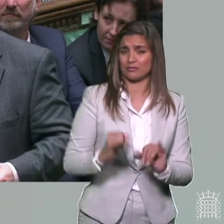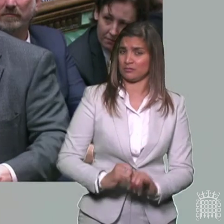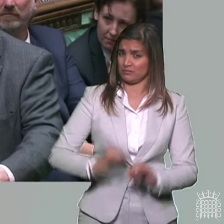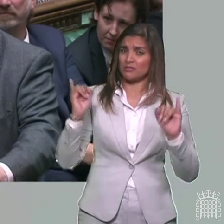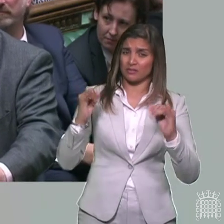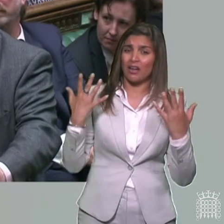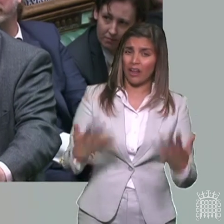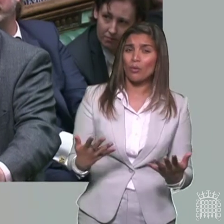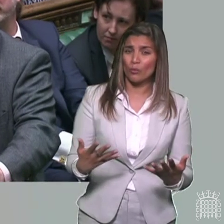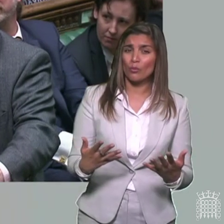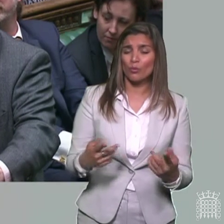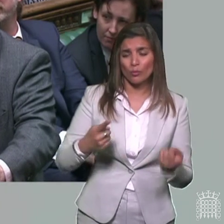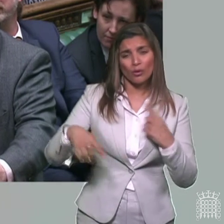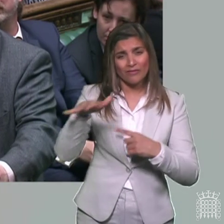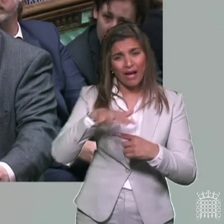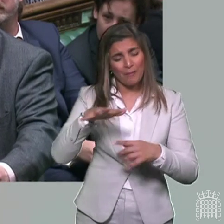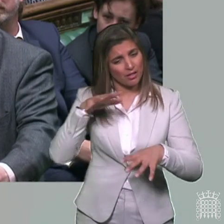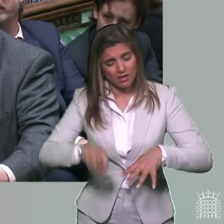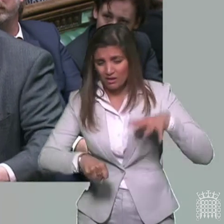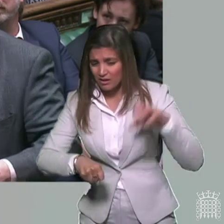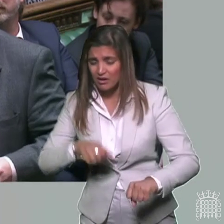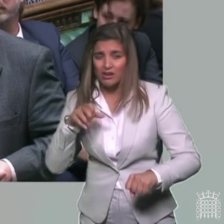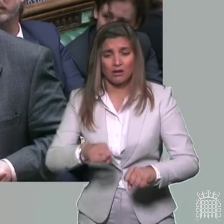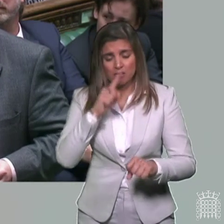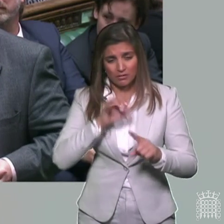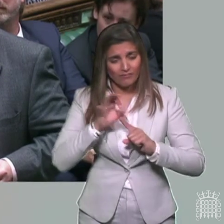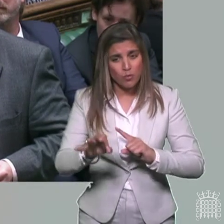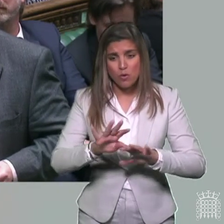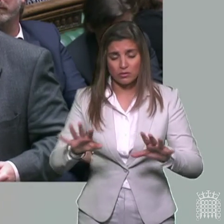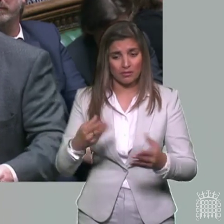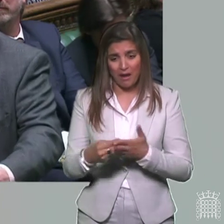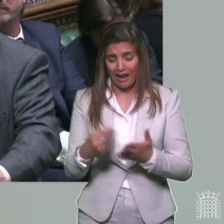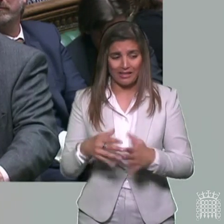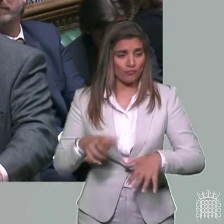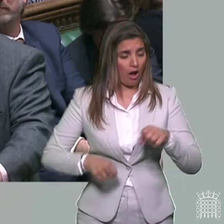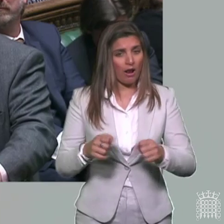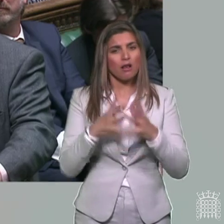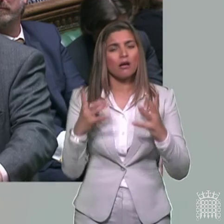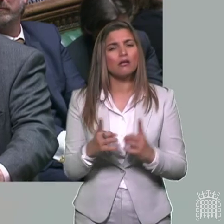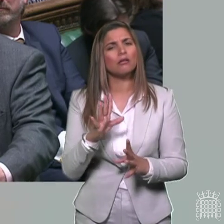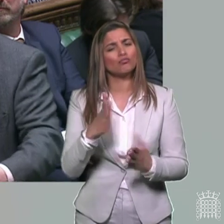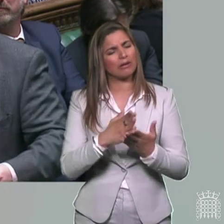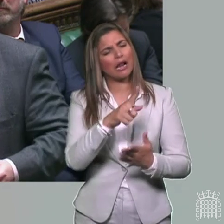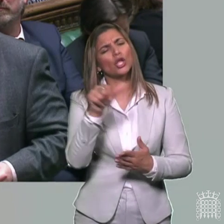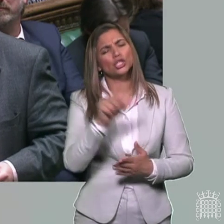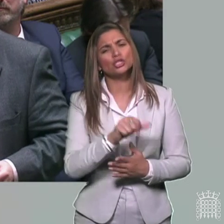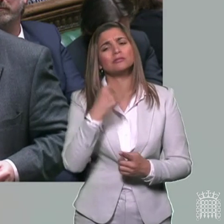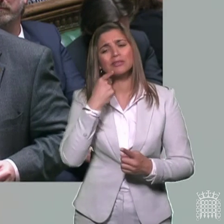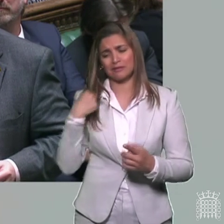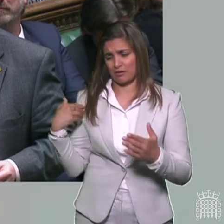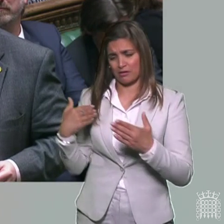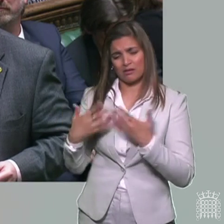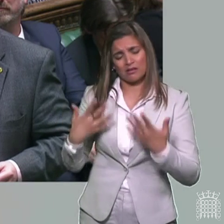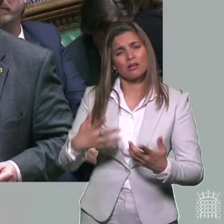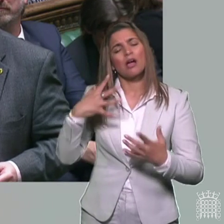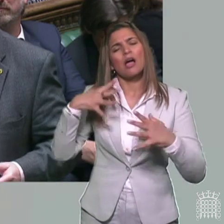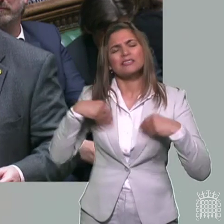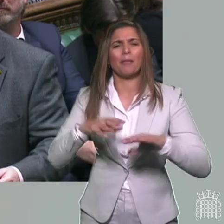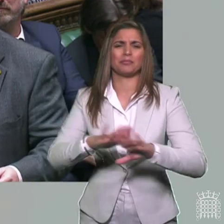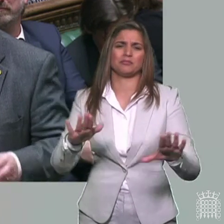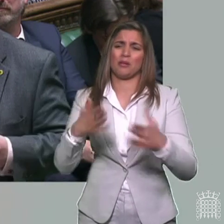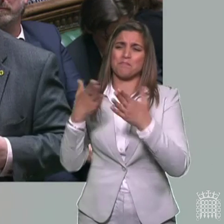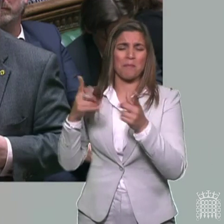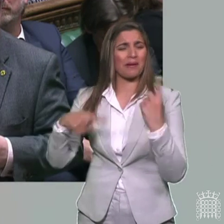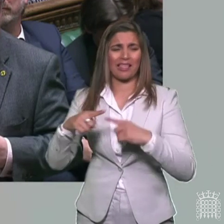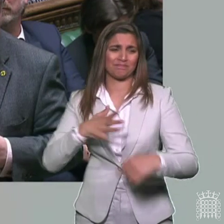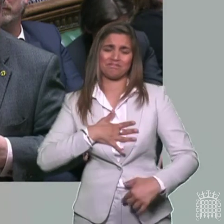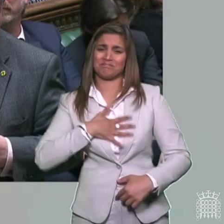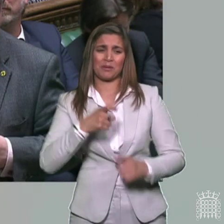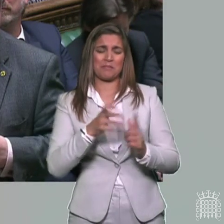After yesterday’s farce, is it not finally time for him to accept that neither his party nor the public can afford to keep him around as Prime Minister for one minute longer?